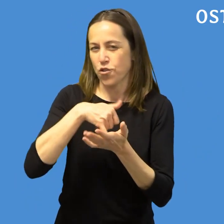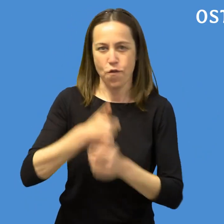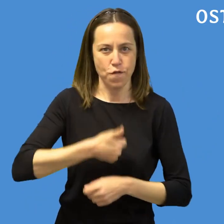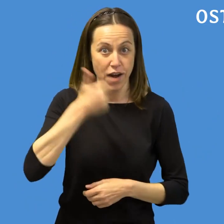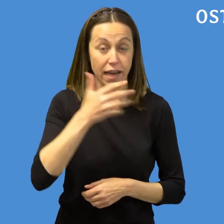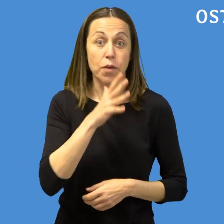más cantidad